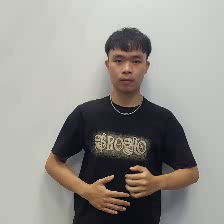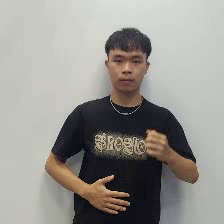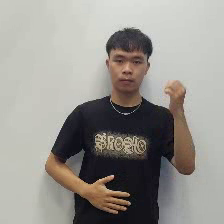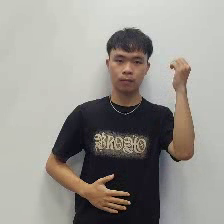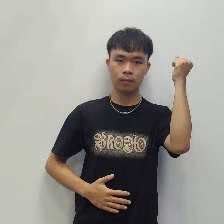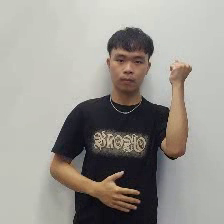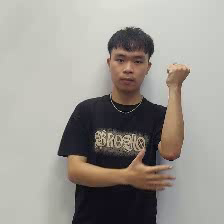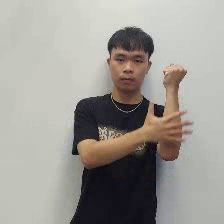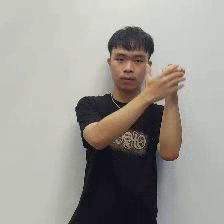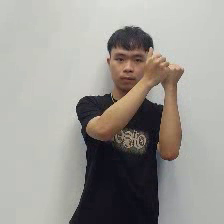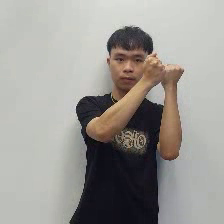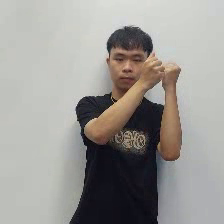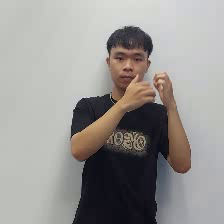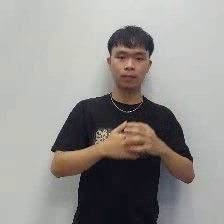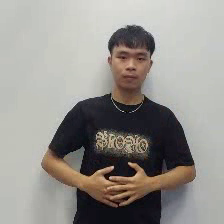Cứu